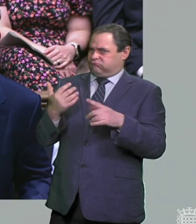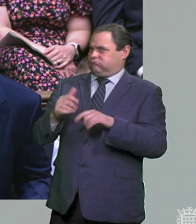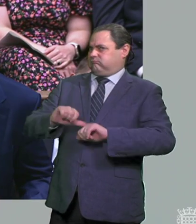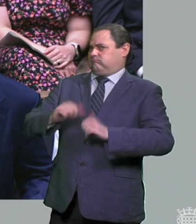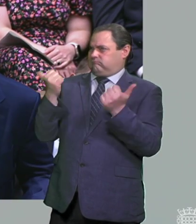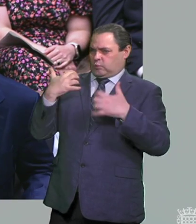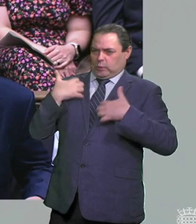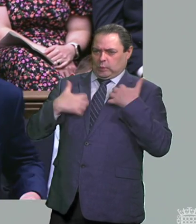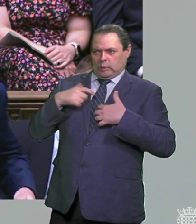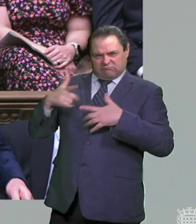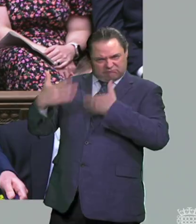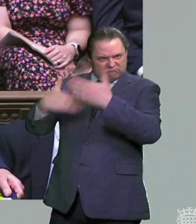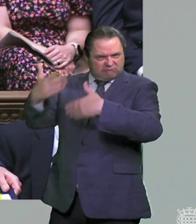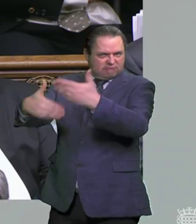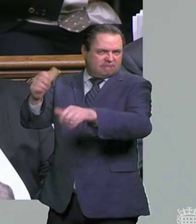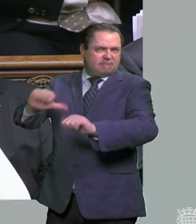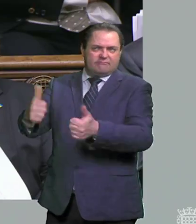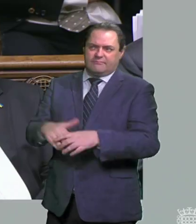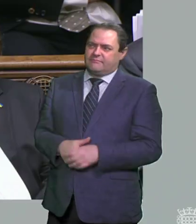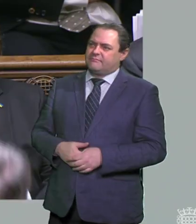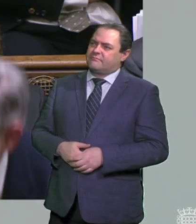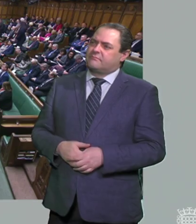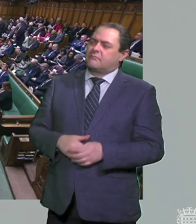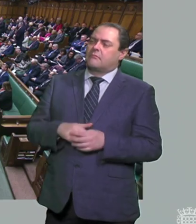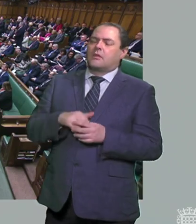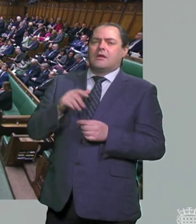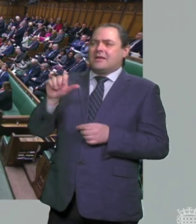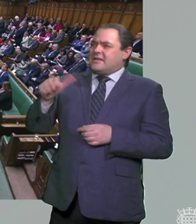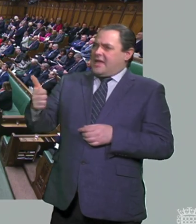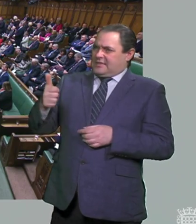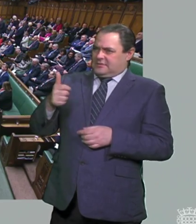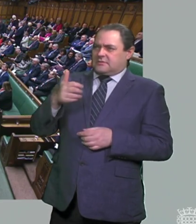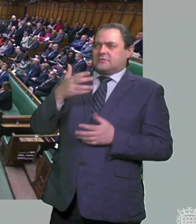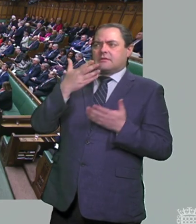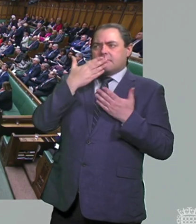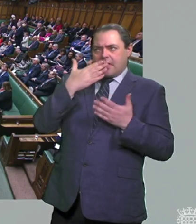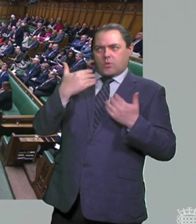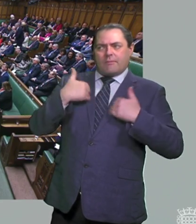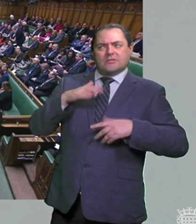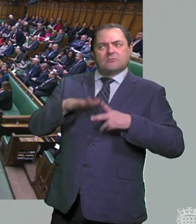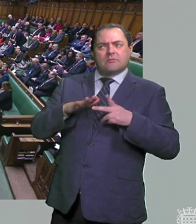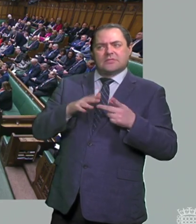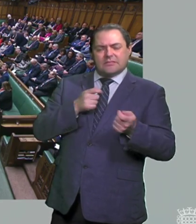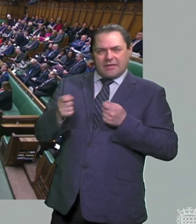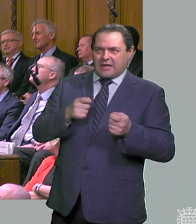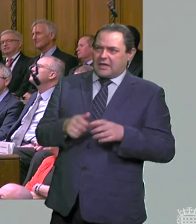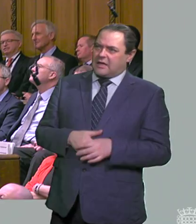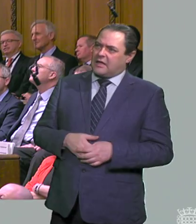We look forward to Sarah and England going on to bigger and better things.